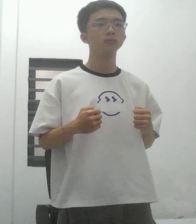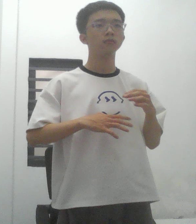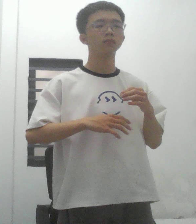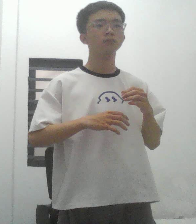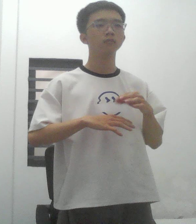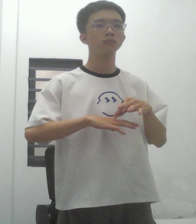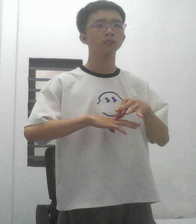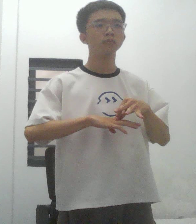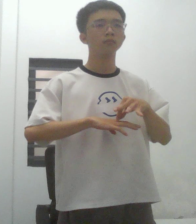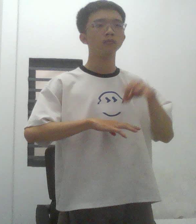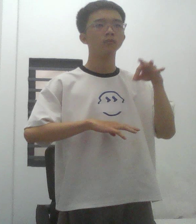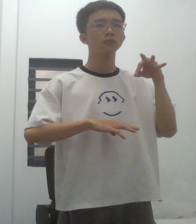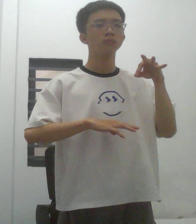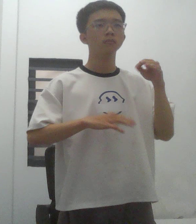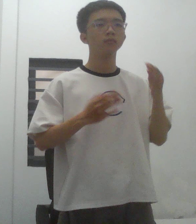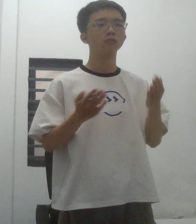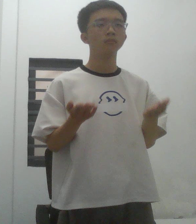tuan nay